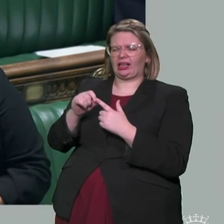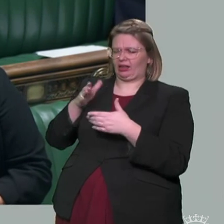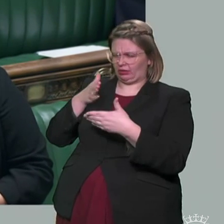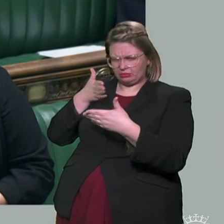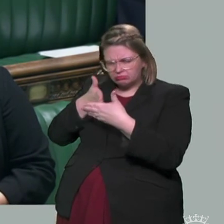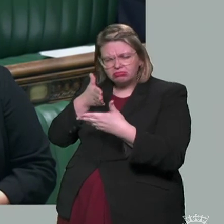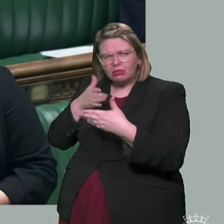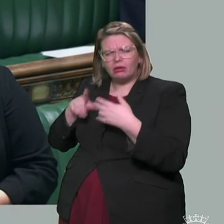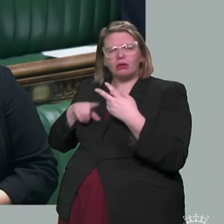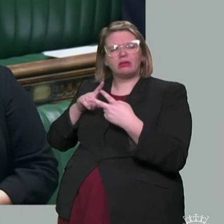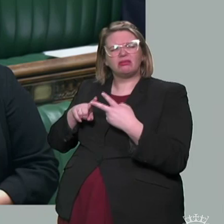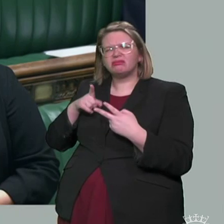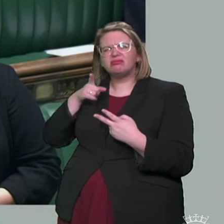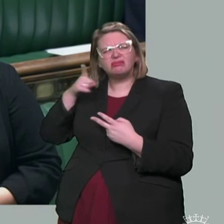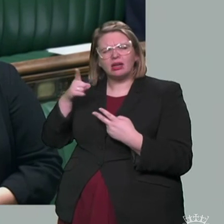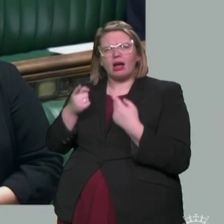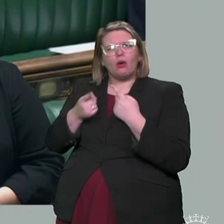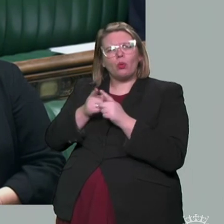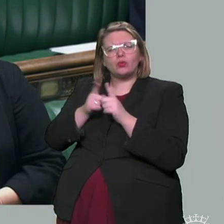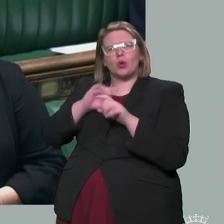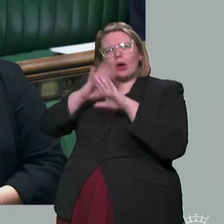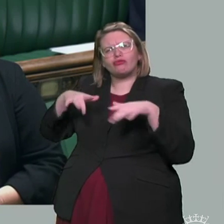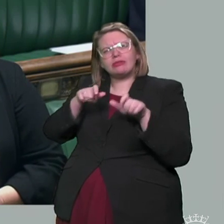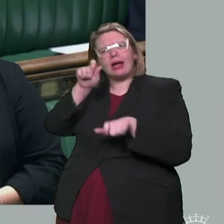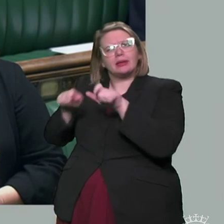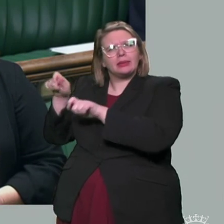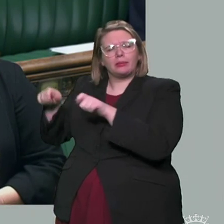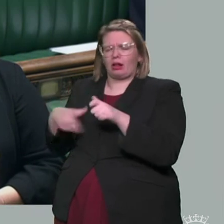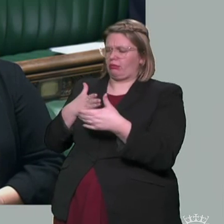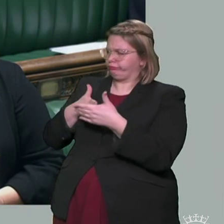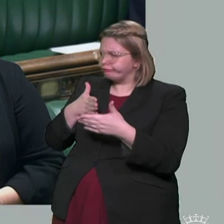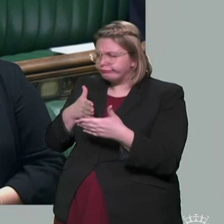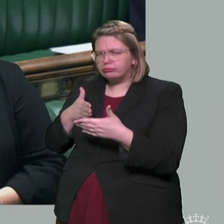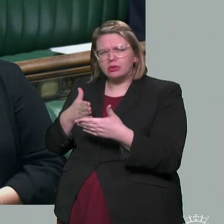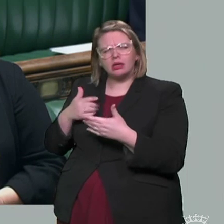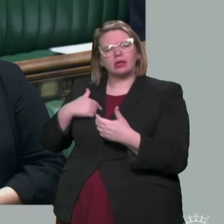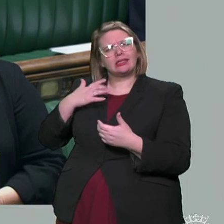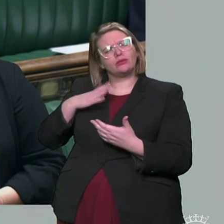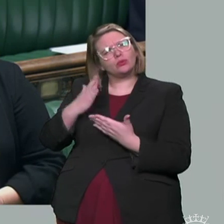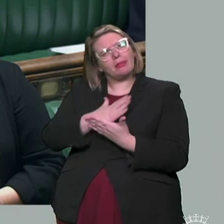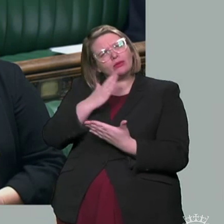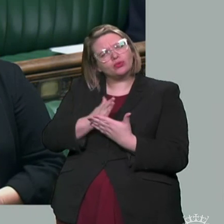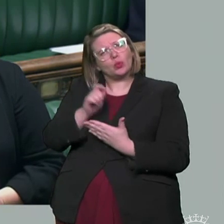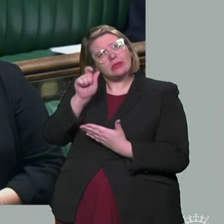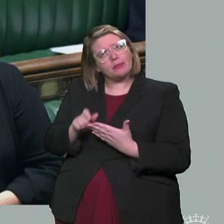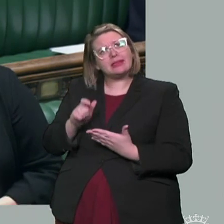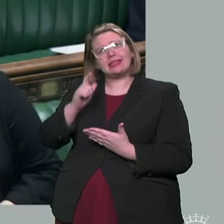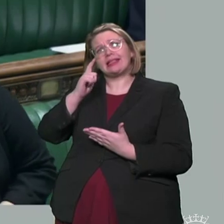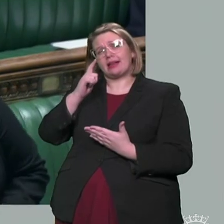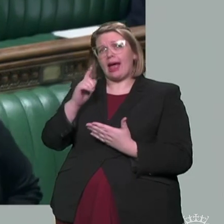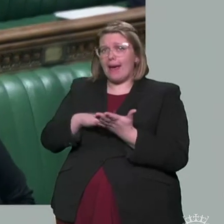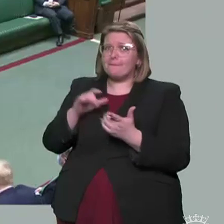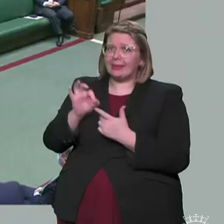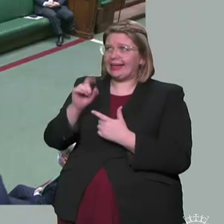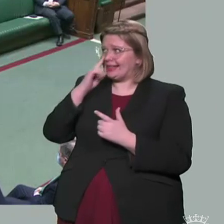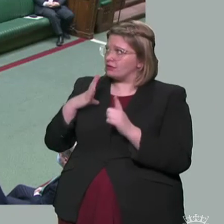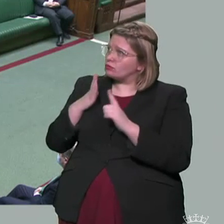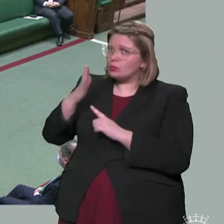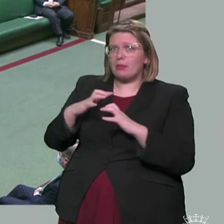Will the Prime Minister throw his weight behind their calls to modernise and ensure that no Member is prevented from fully representing their constituents?